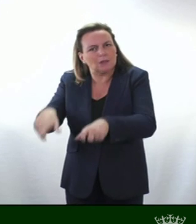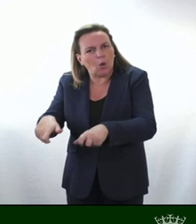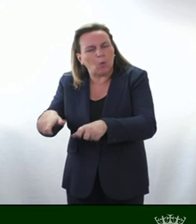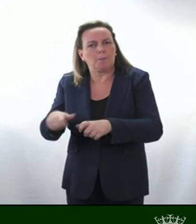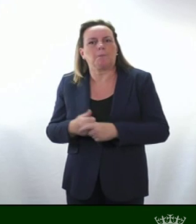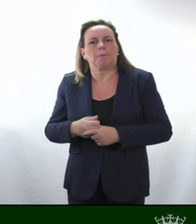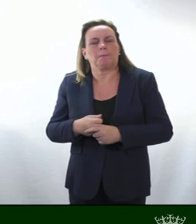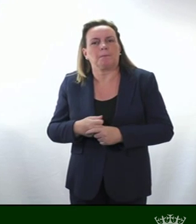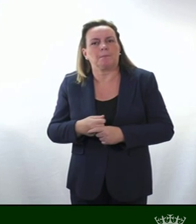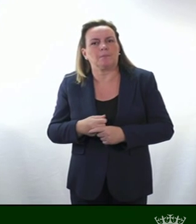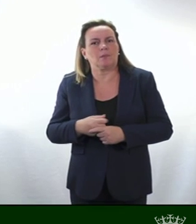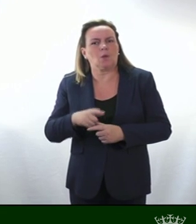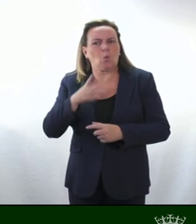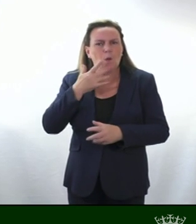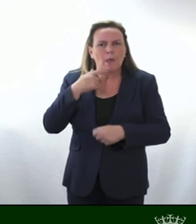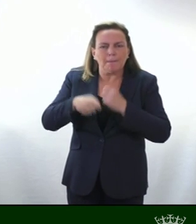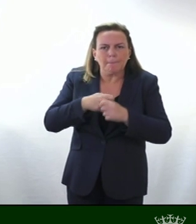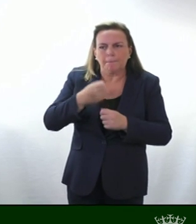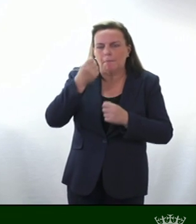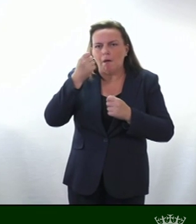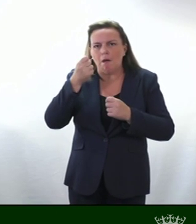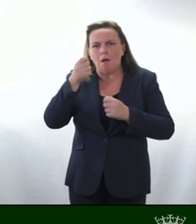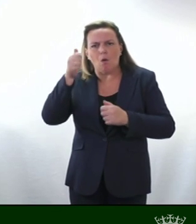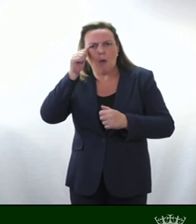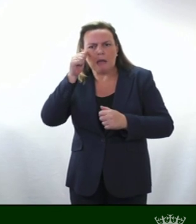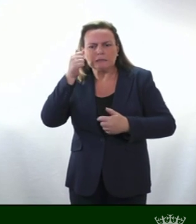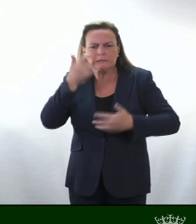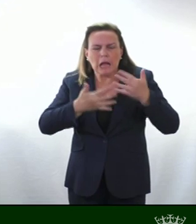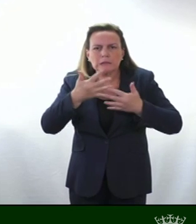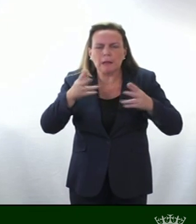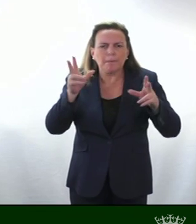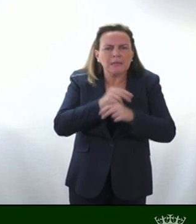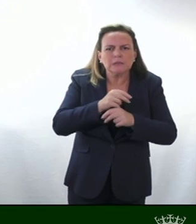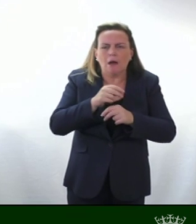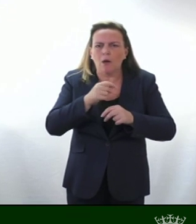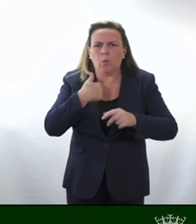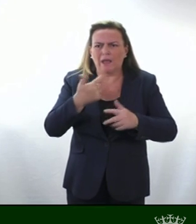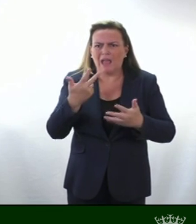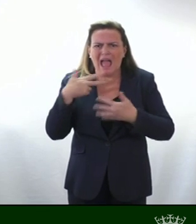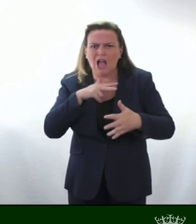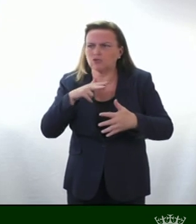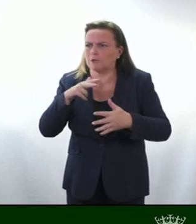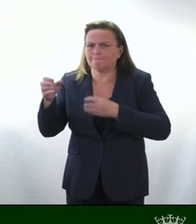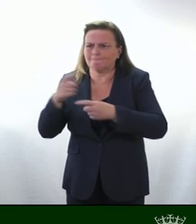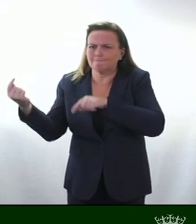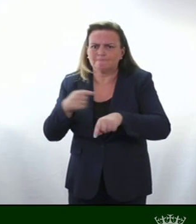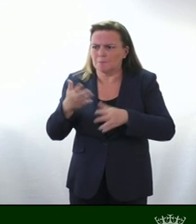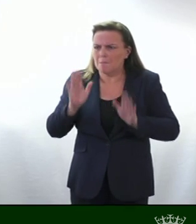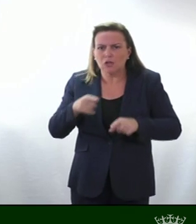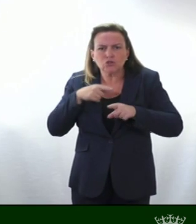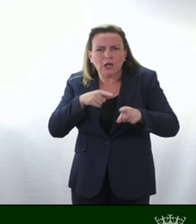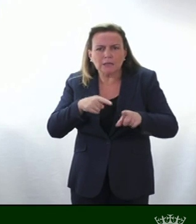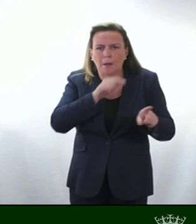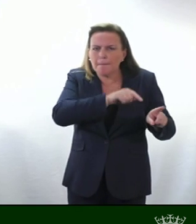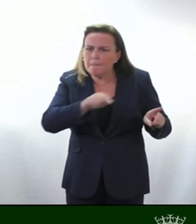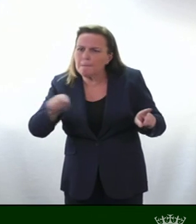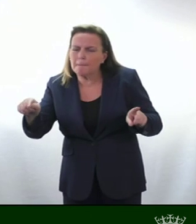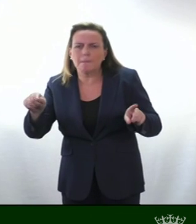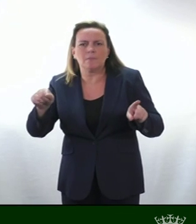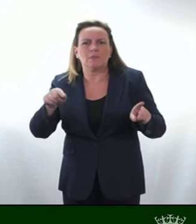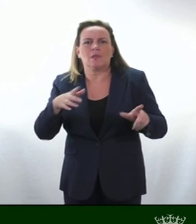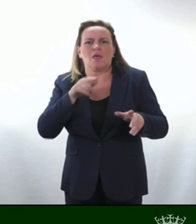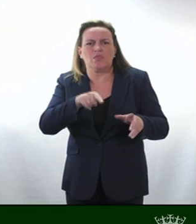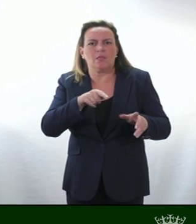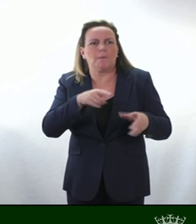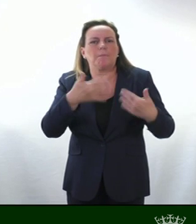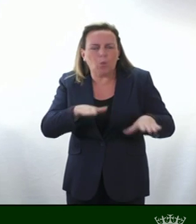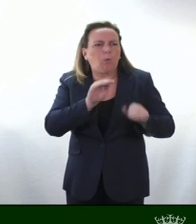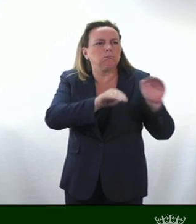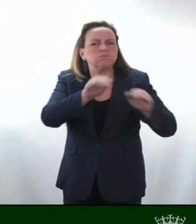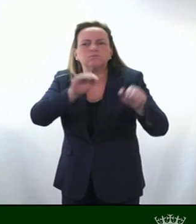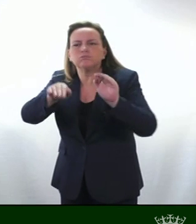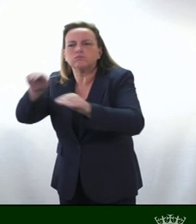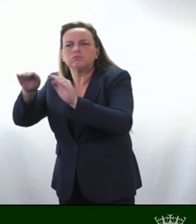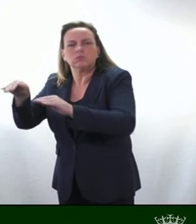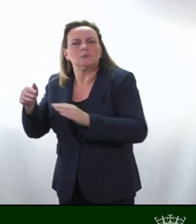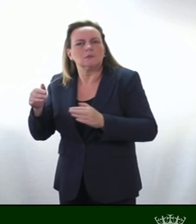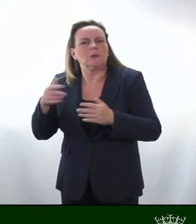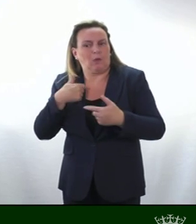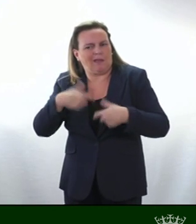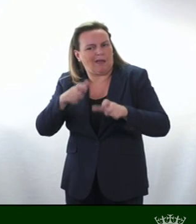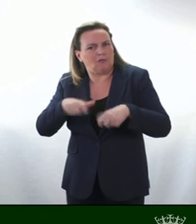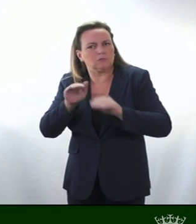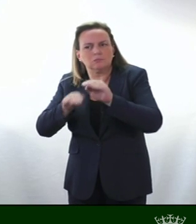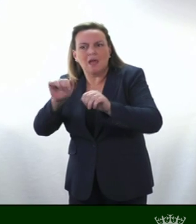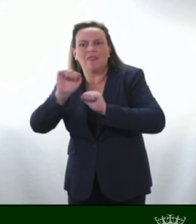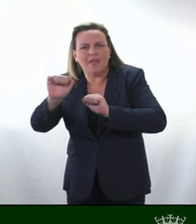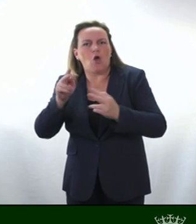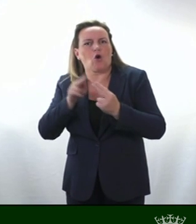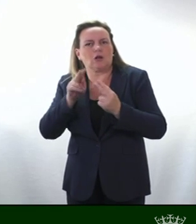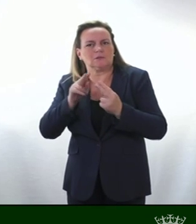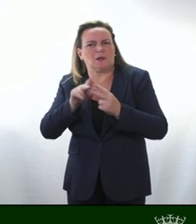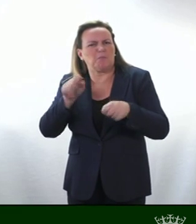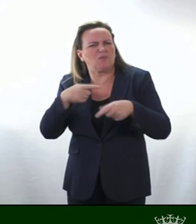As soon as we became aware of the missing data, we brought in 800 people to chase up those index cases, and we continue to chase their contacts.